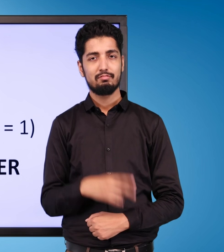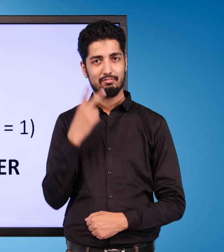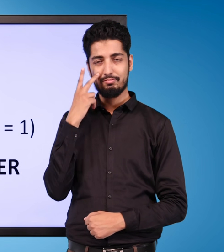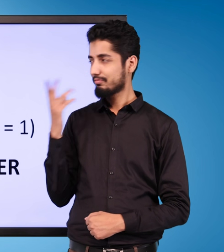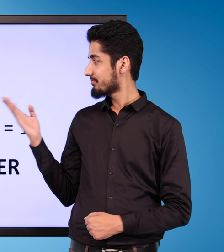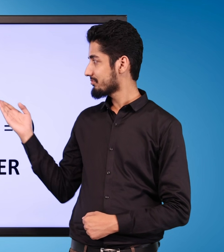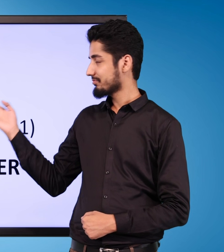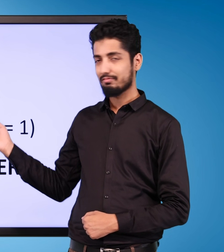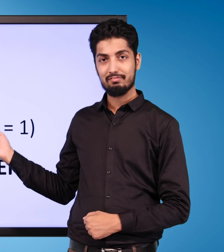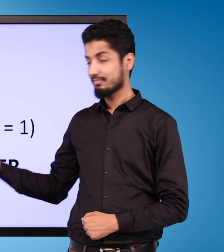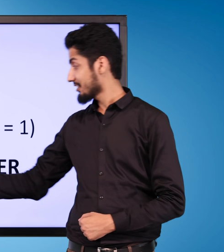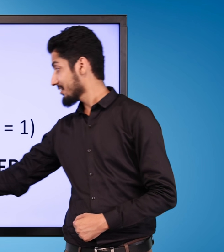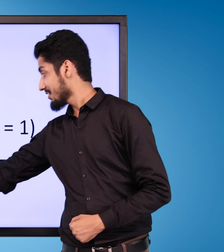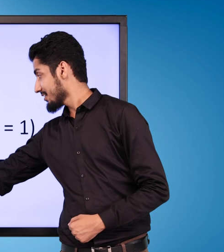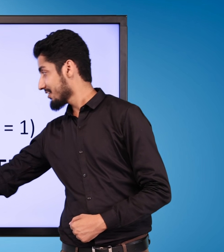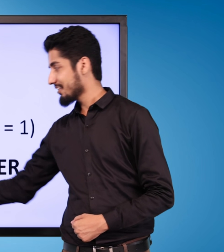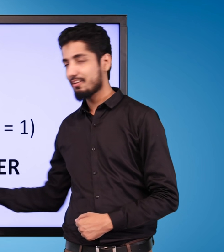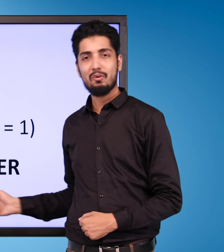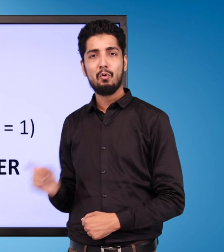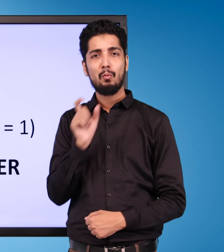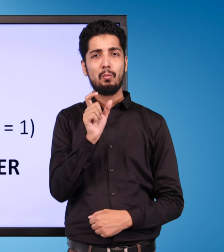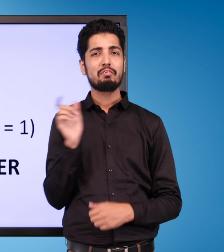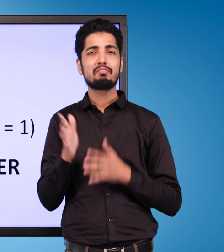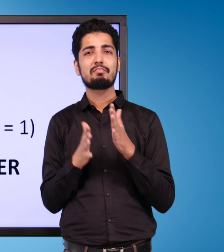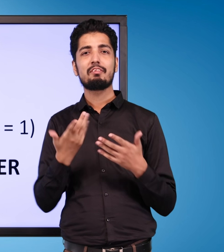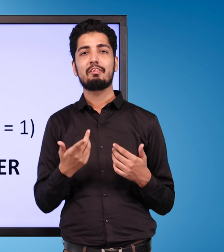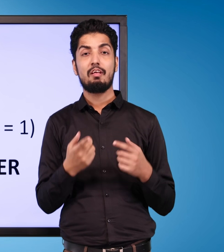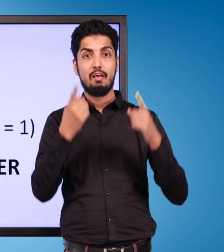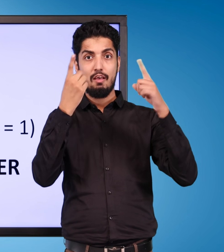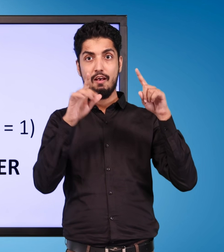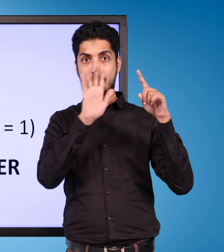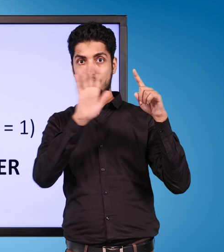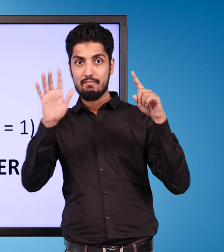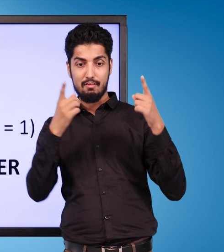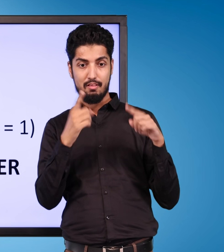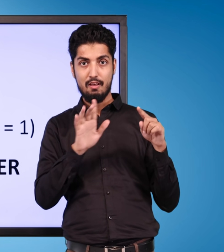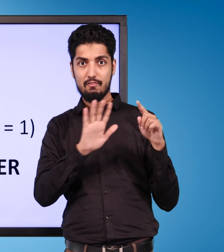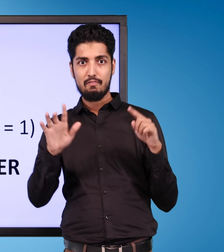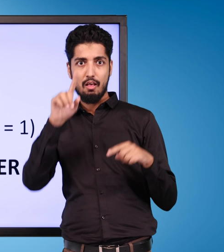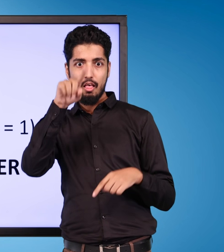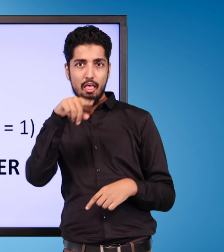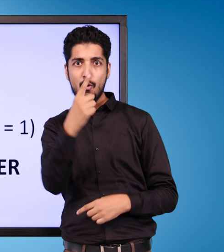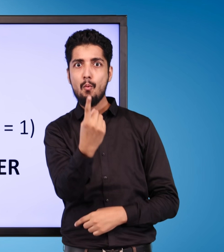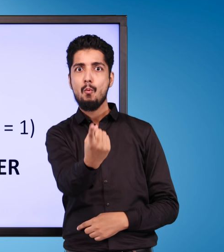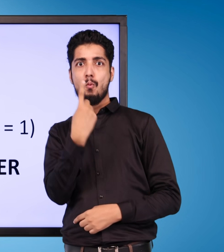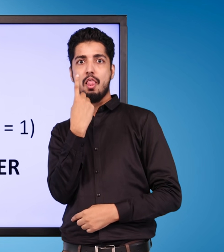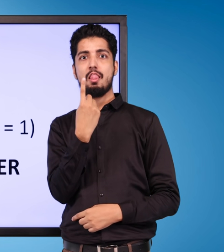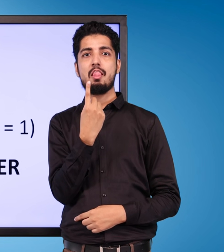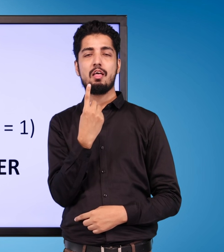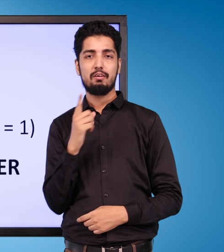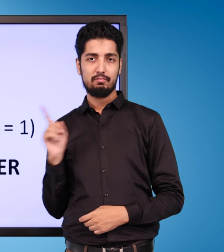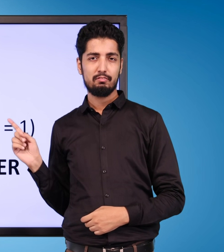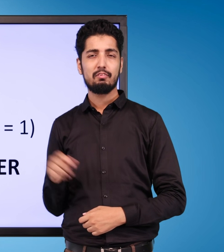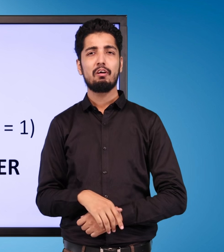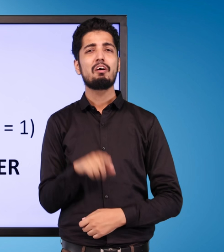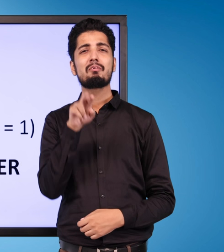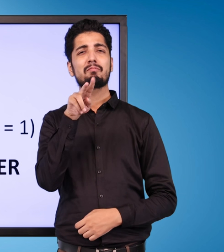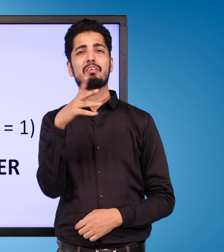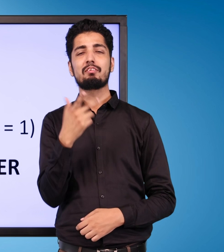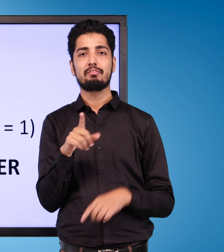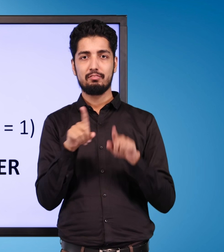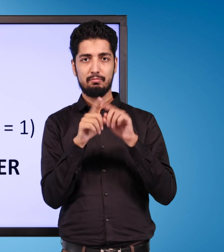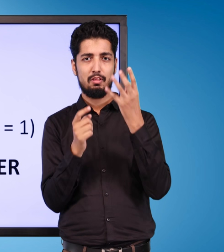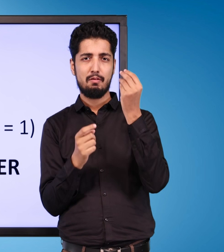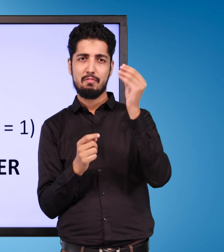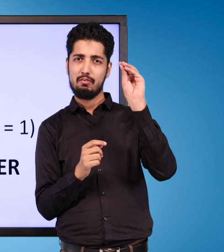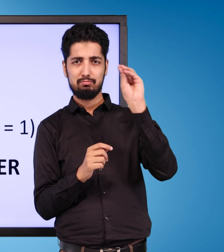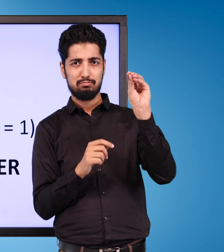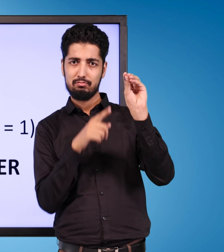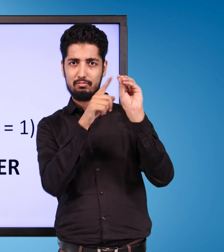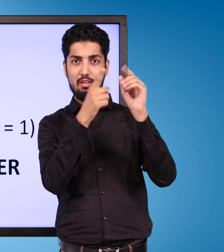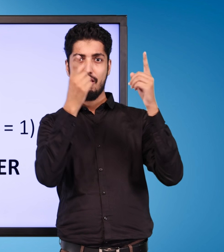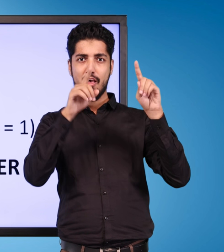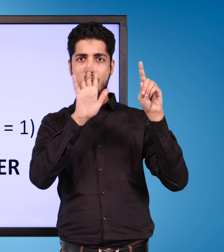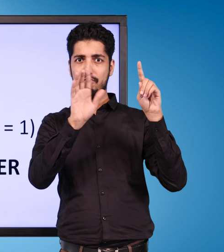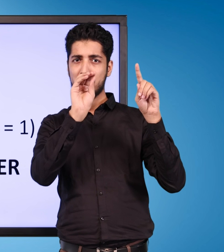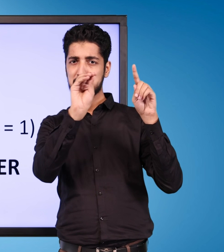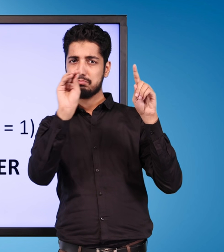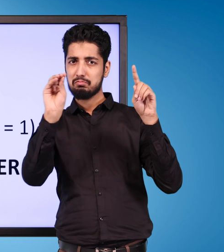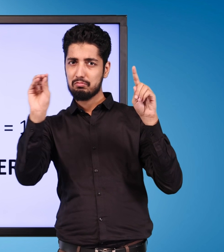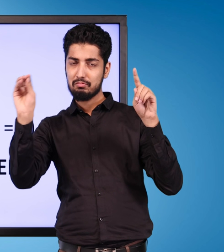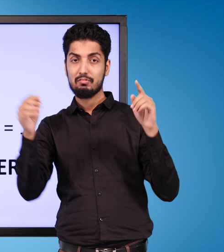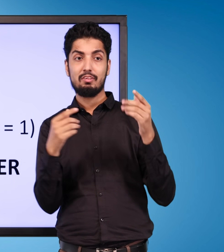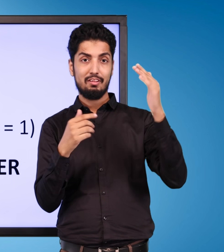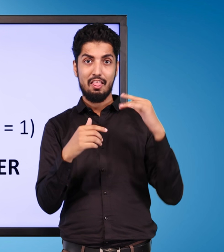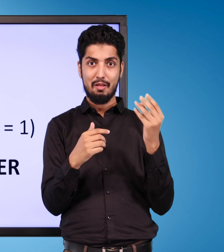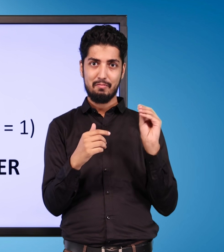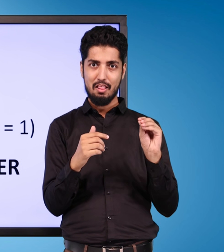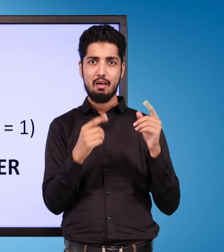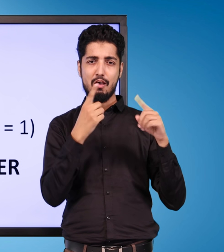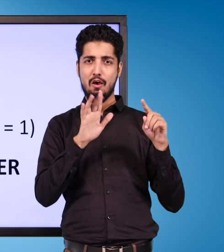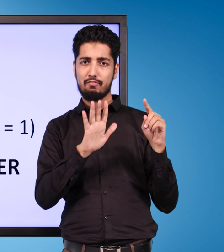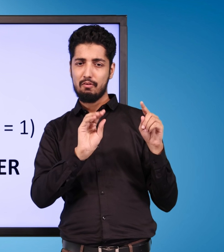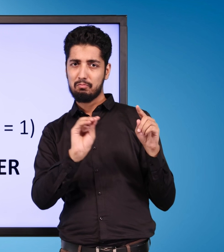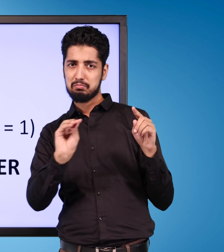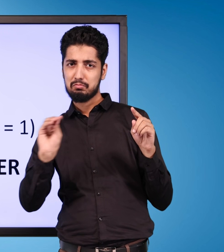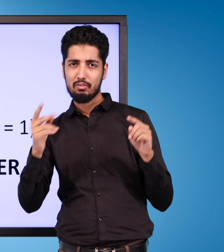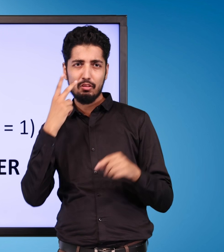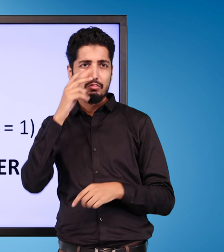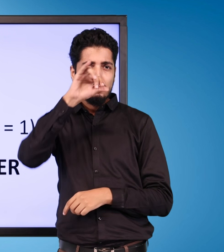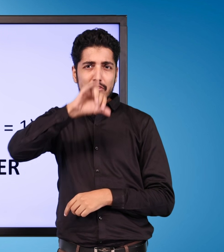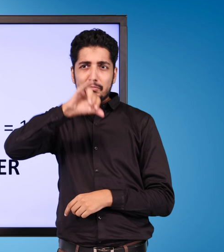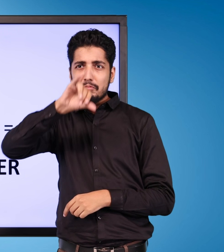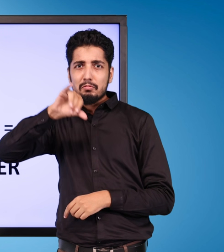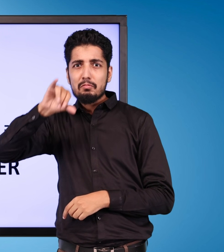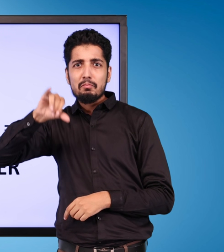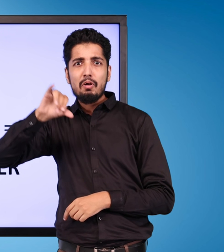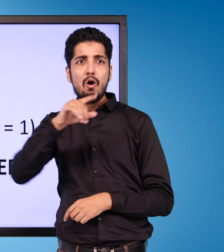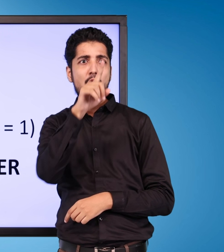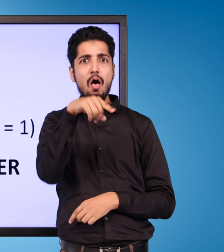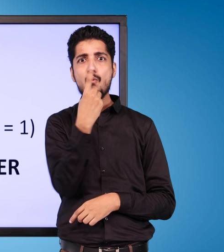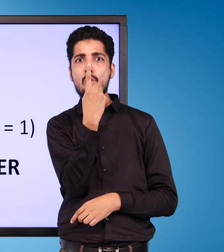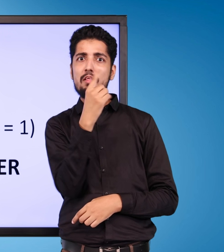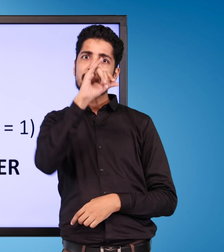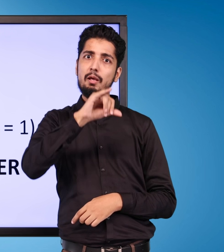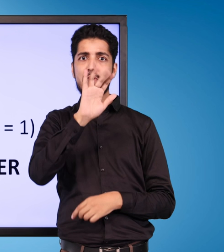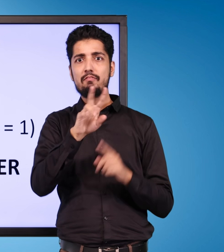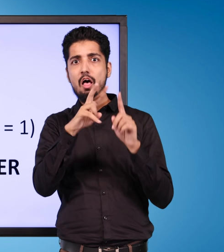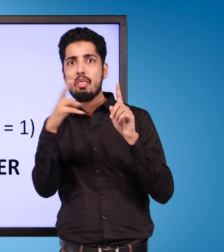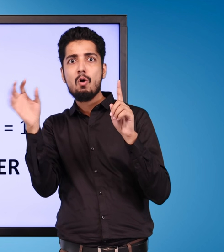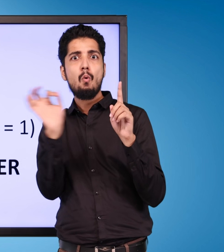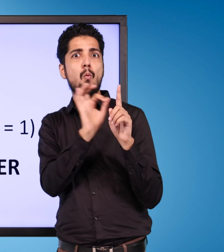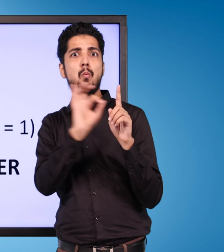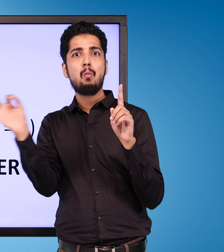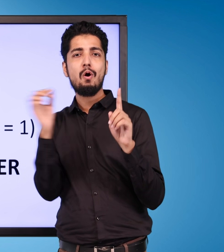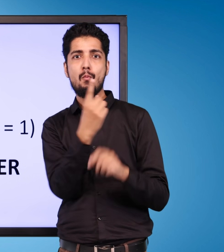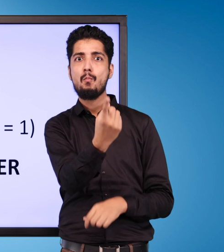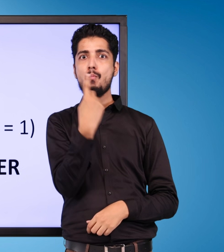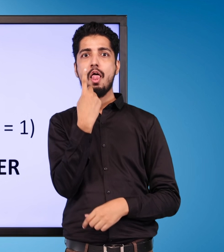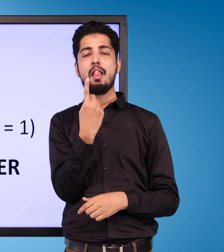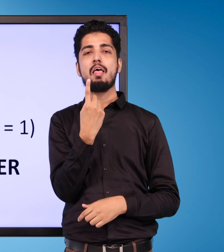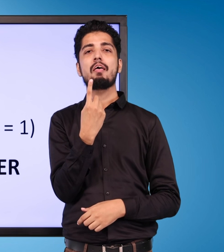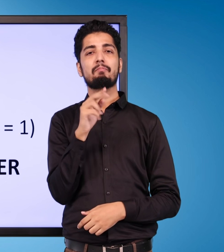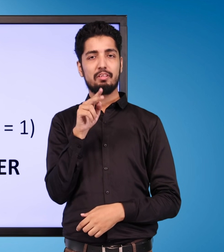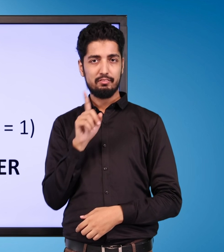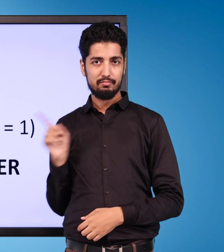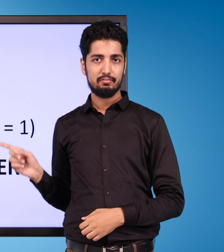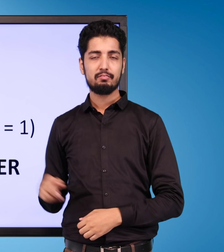Co-prime number This sign means co-prime number Two numbers having only 1 as a common factor Are called co-prime numbers